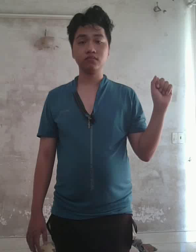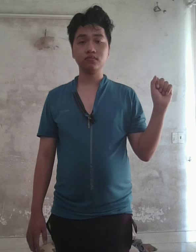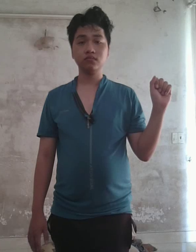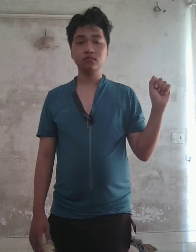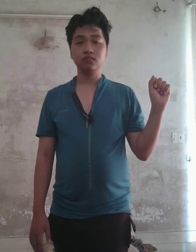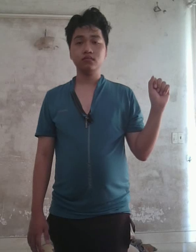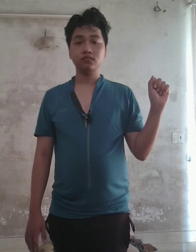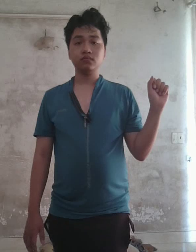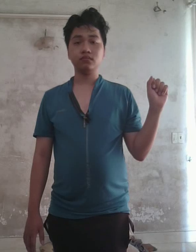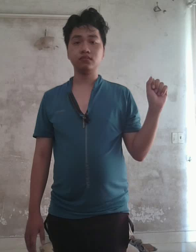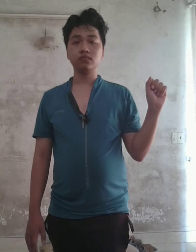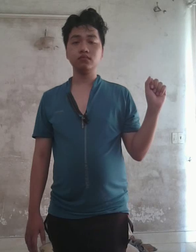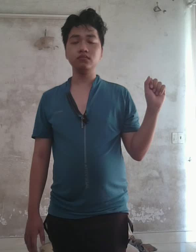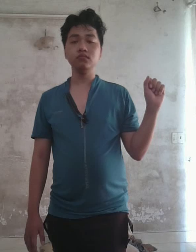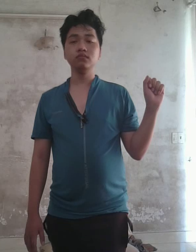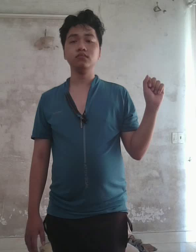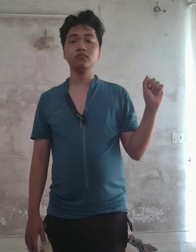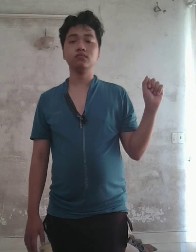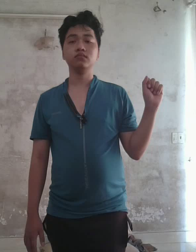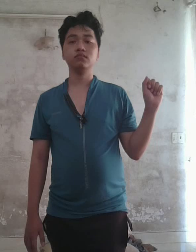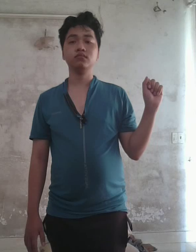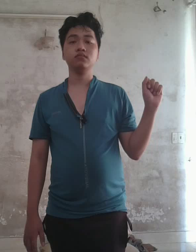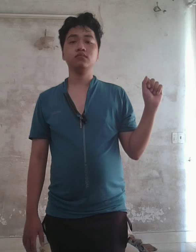a